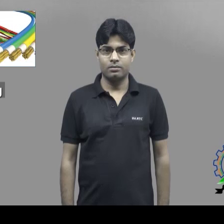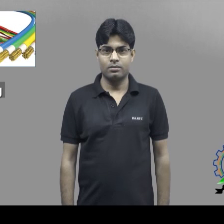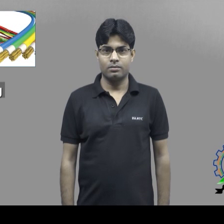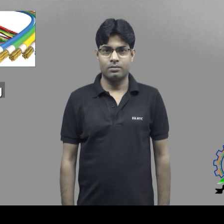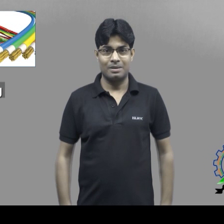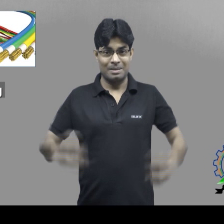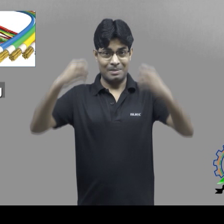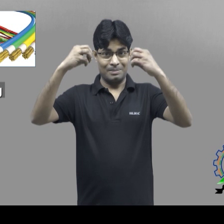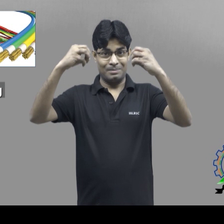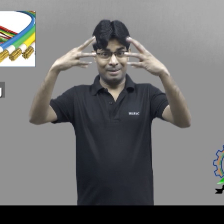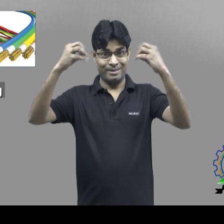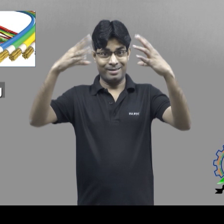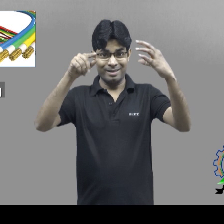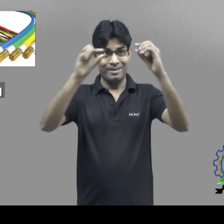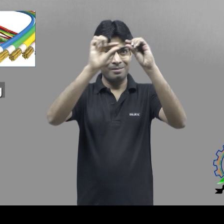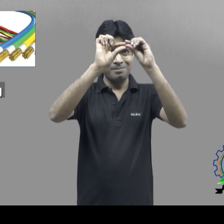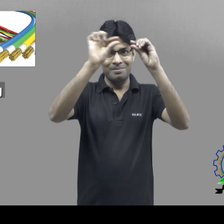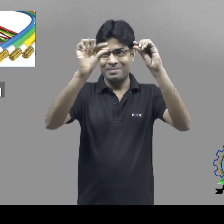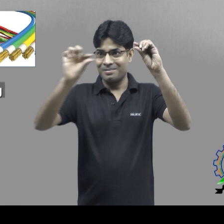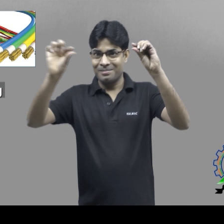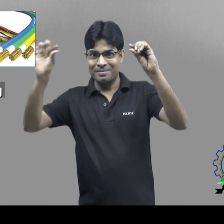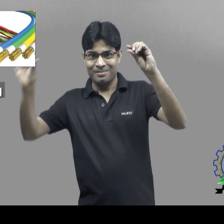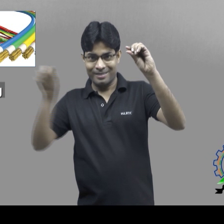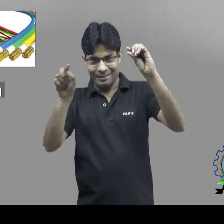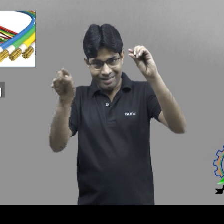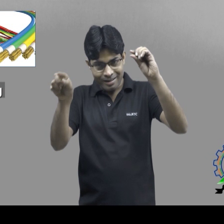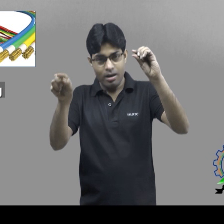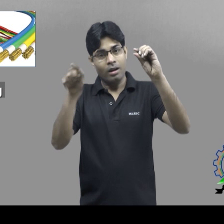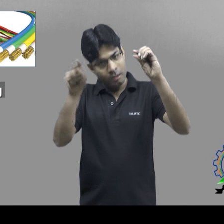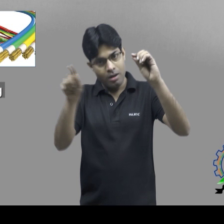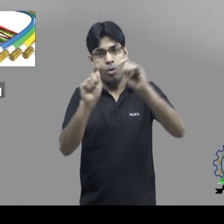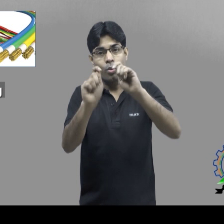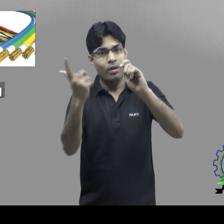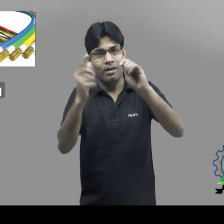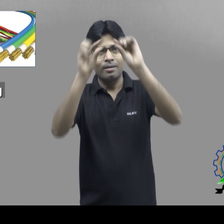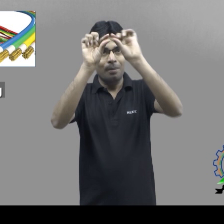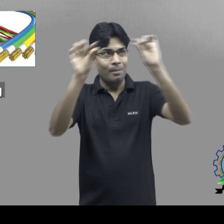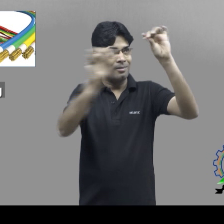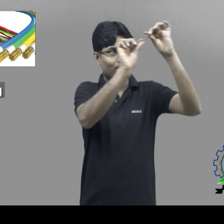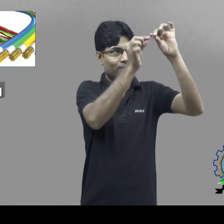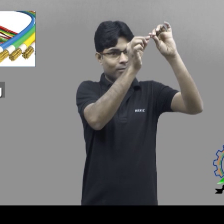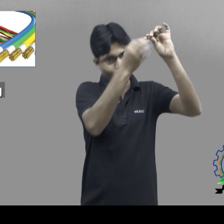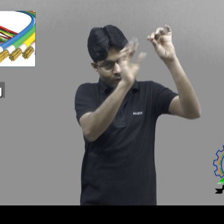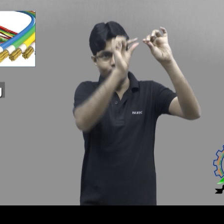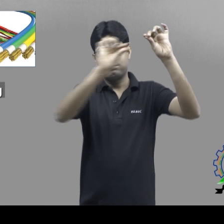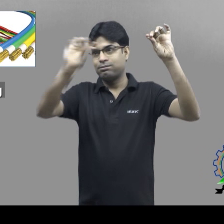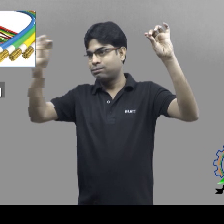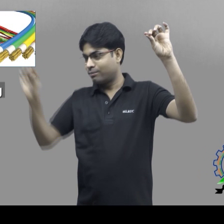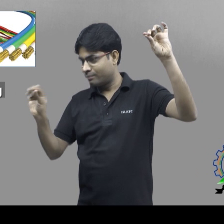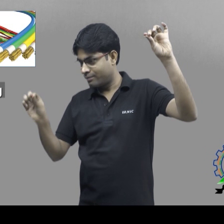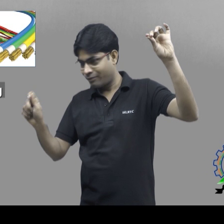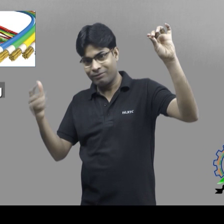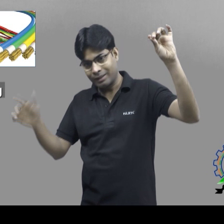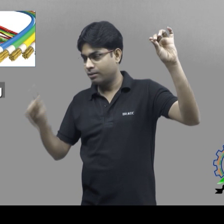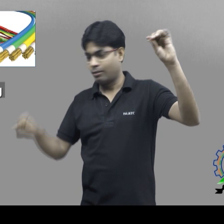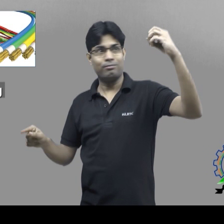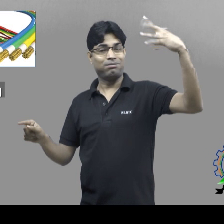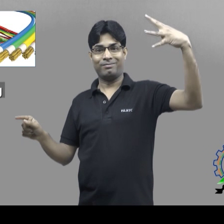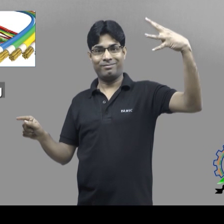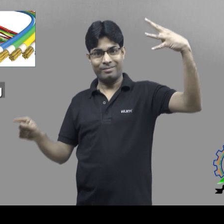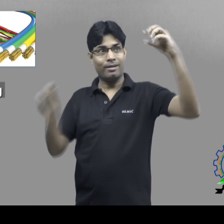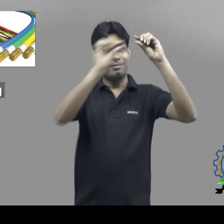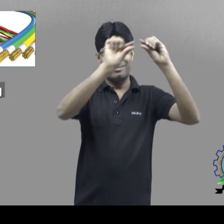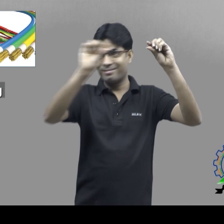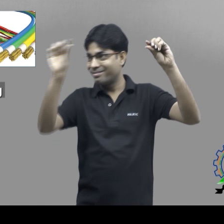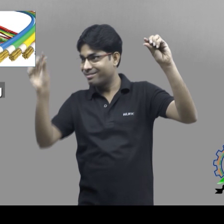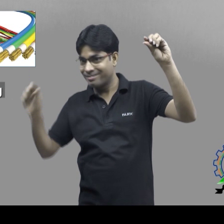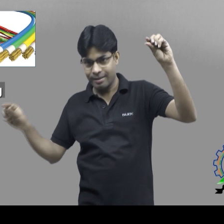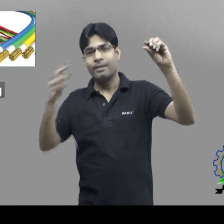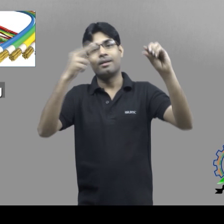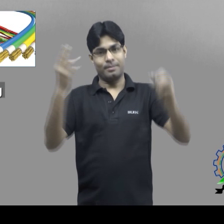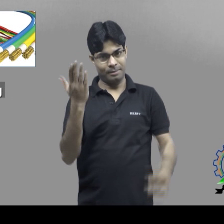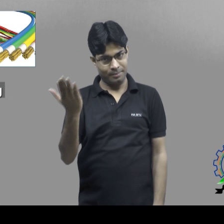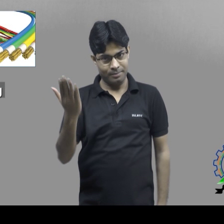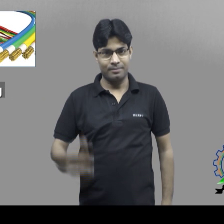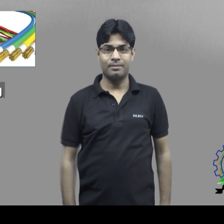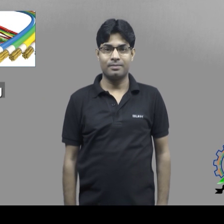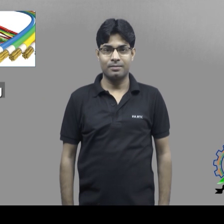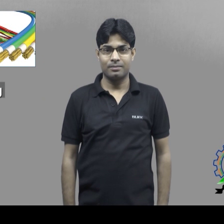Wiring